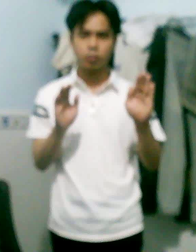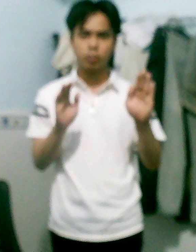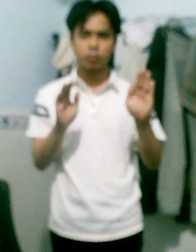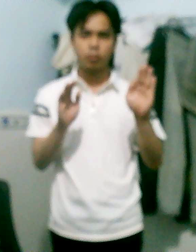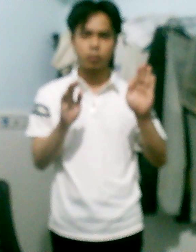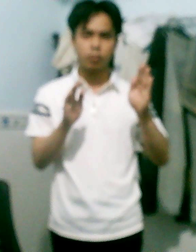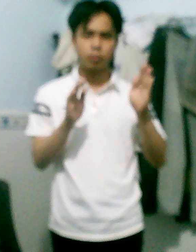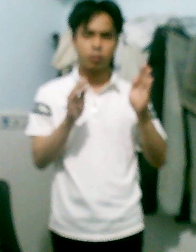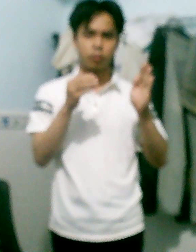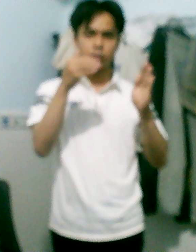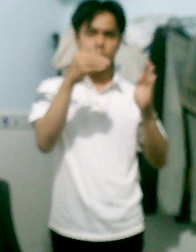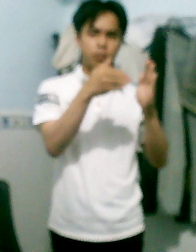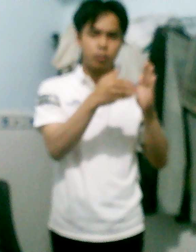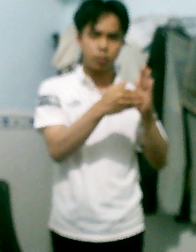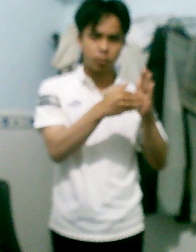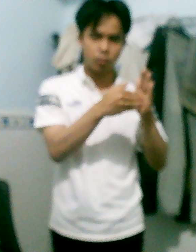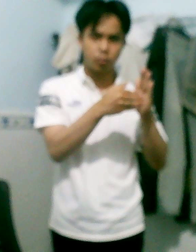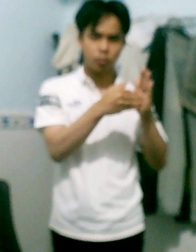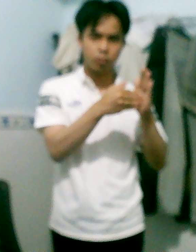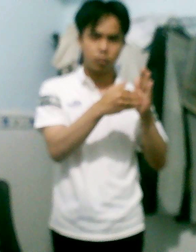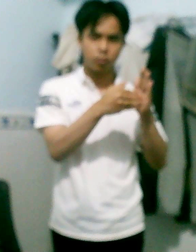gioi thieu